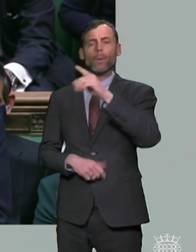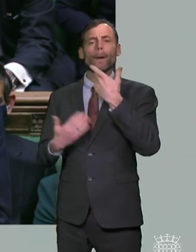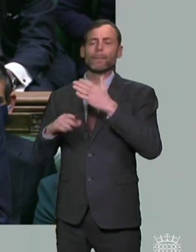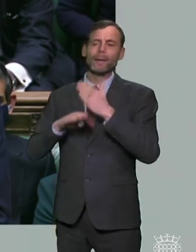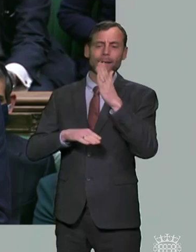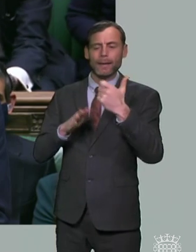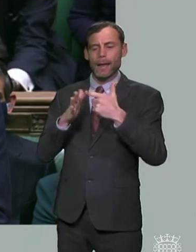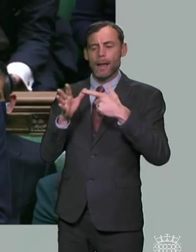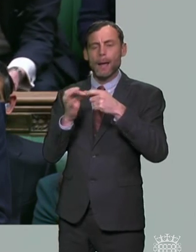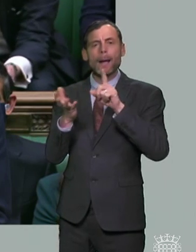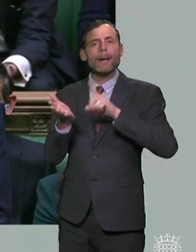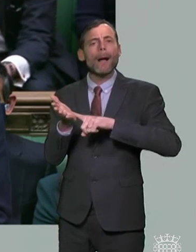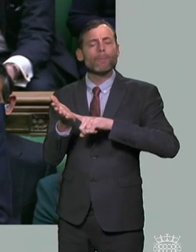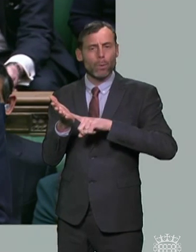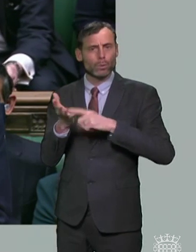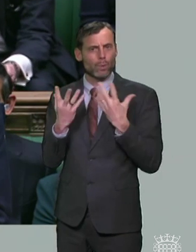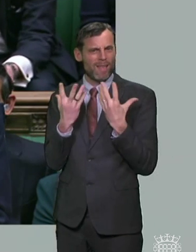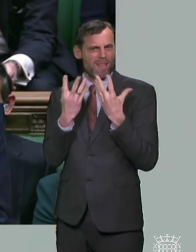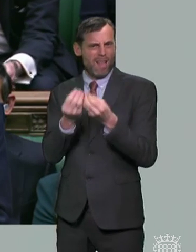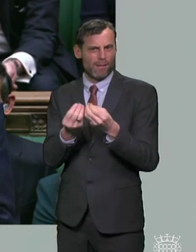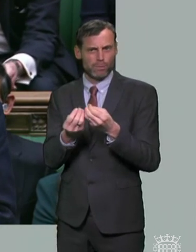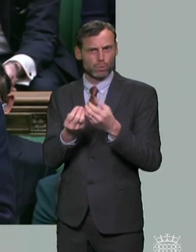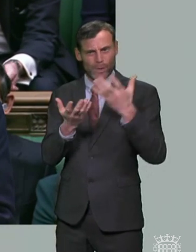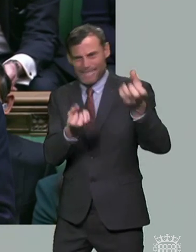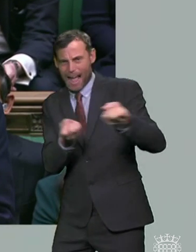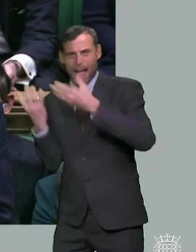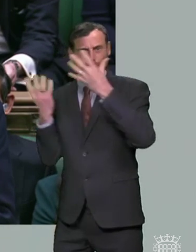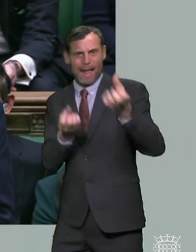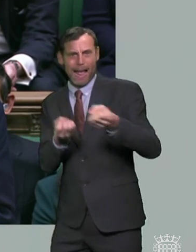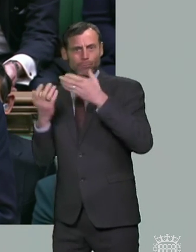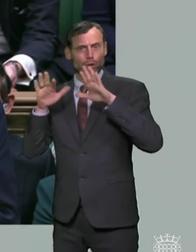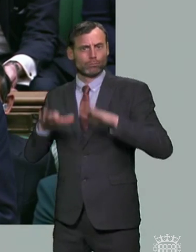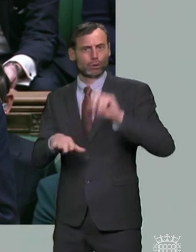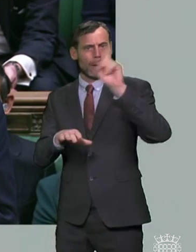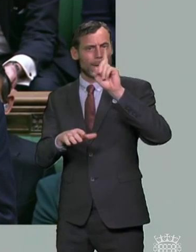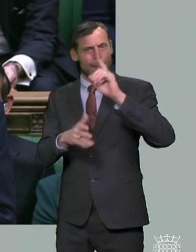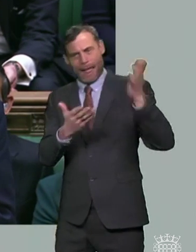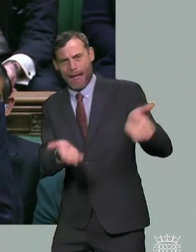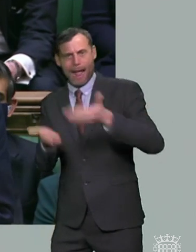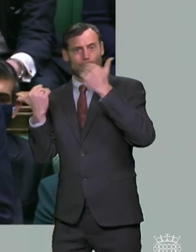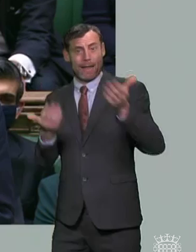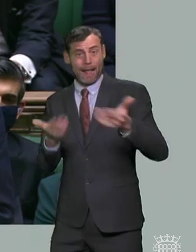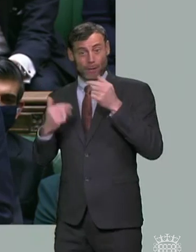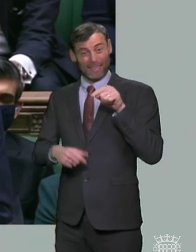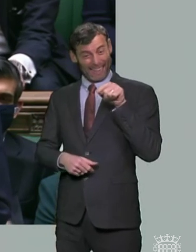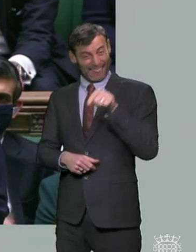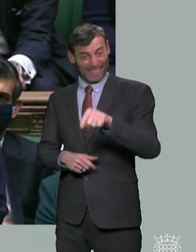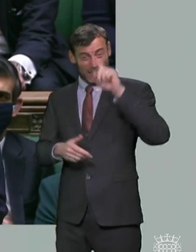Operation Pitting saw our servicemen and women deliver the largest British evacuation since the second world war.